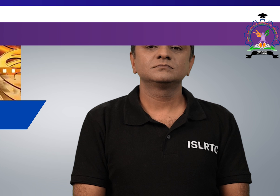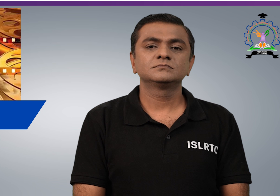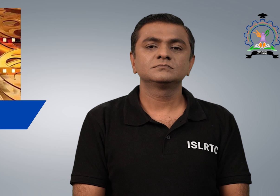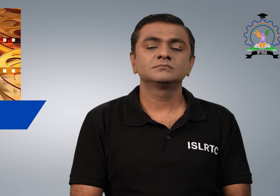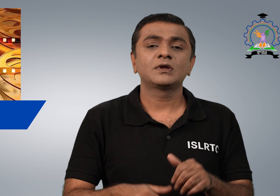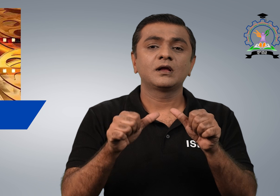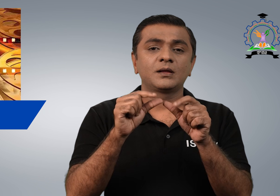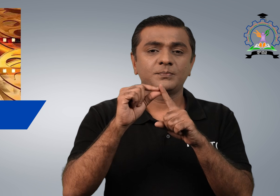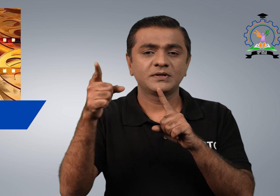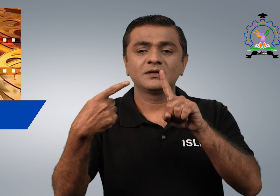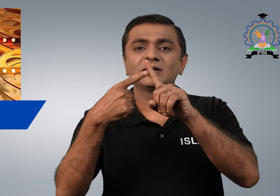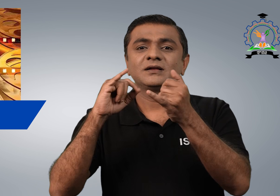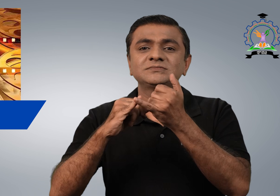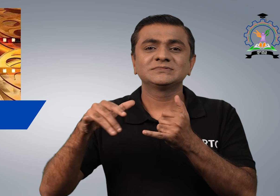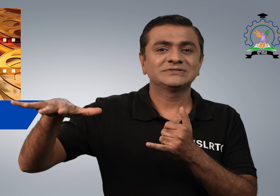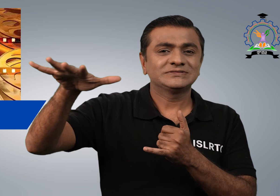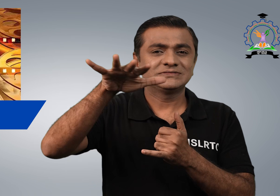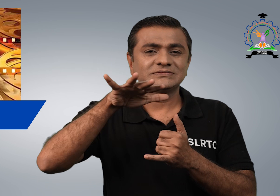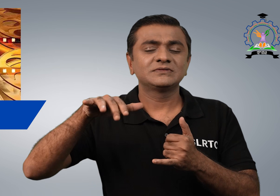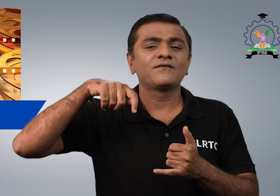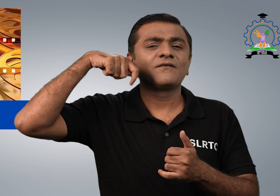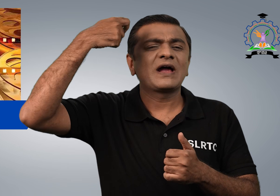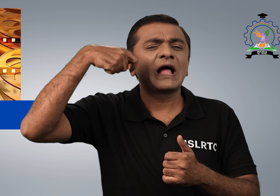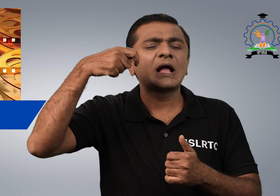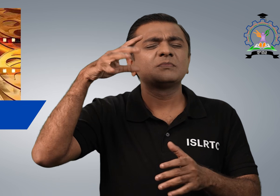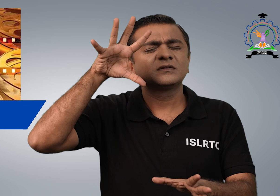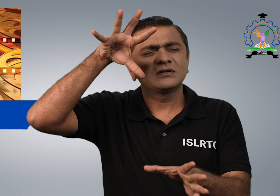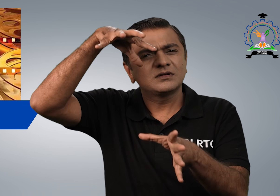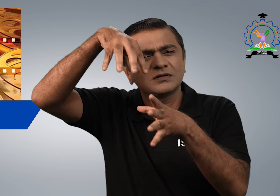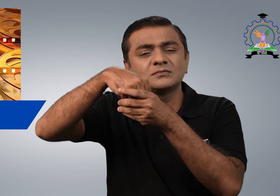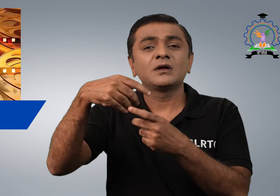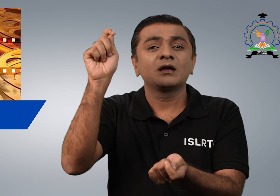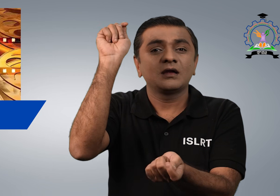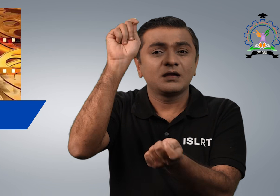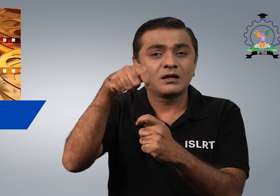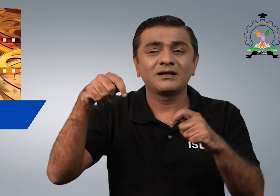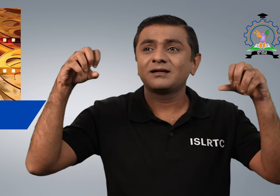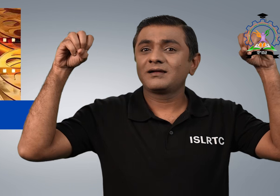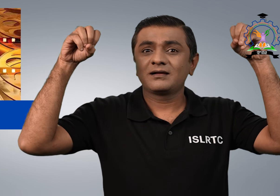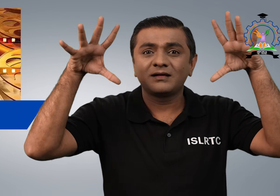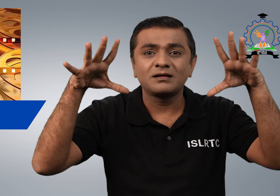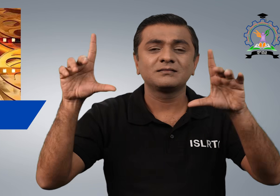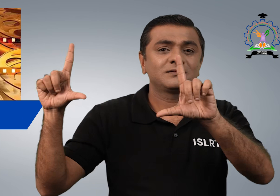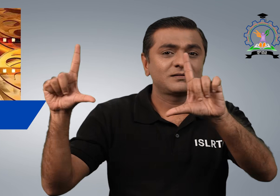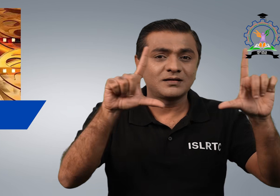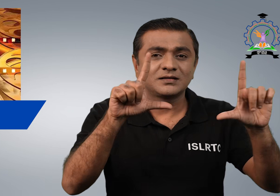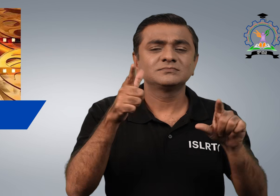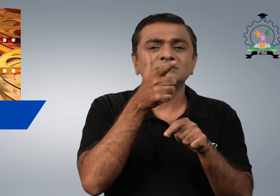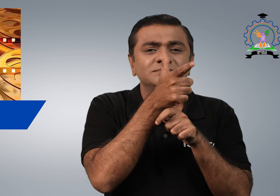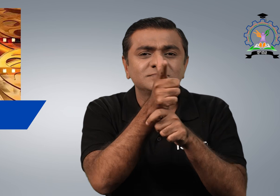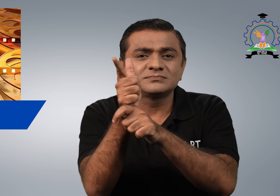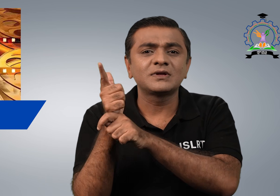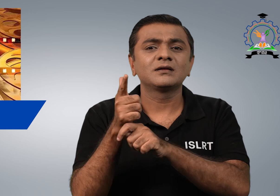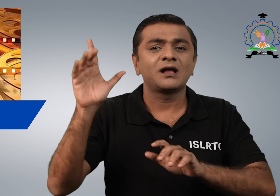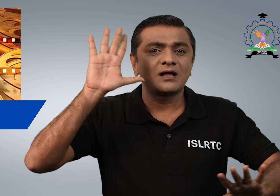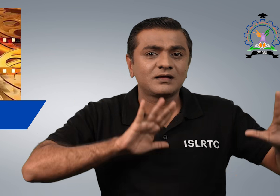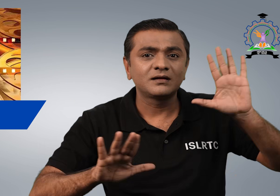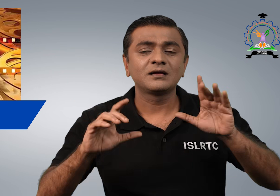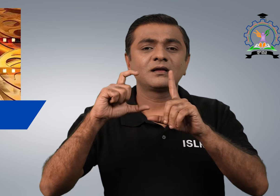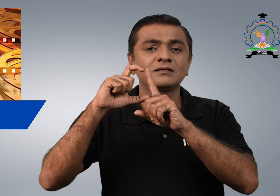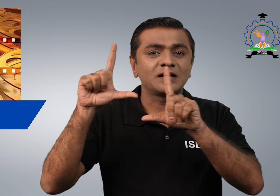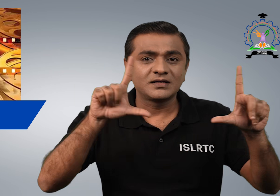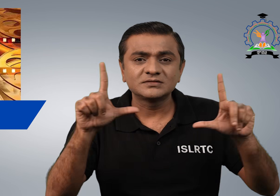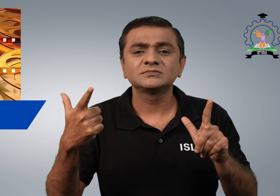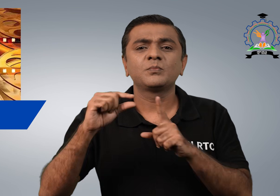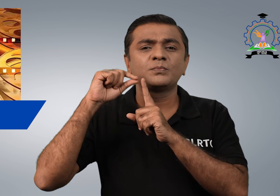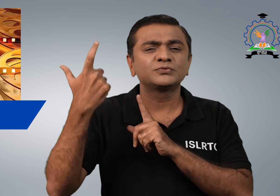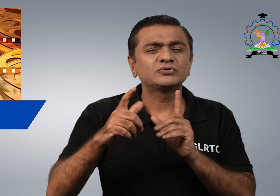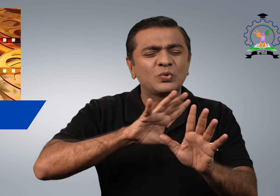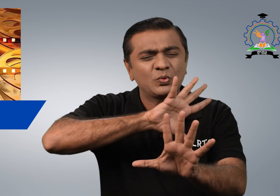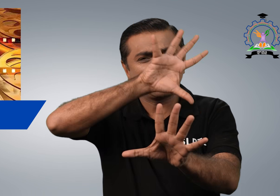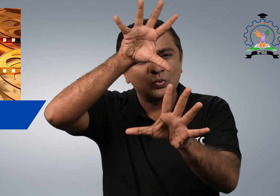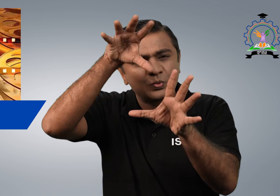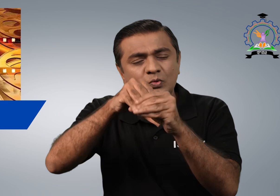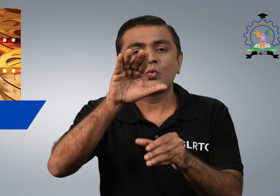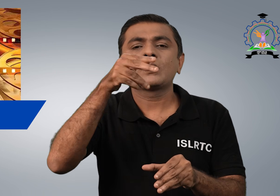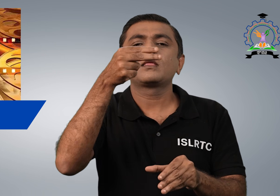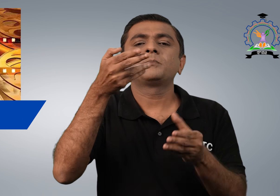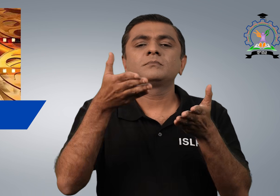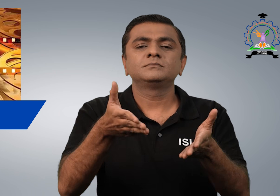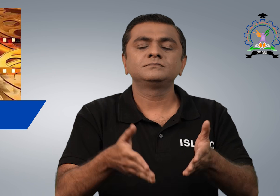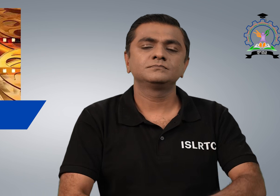It refers to the film industry based in the states of Andhra Pradesh and Telangana, encompassing all aspects of filmmaking, including action, lighting, shooting, acting, direction, production, and more.